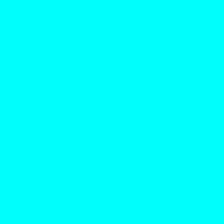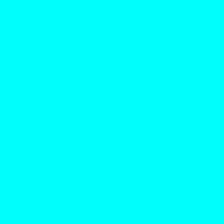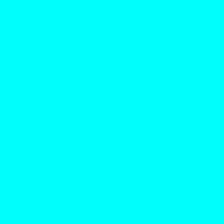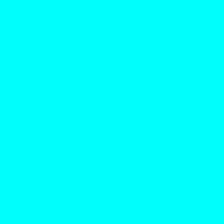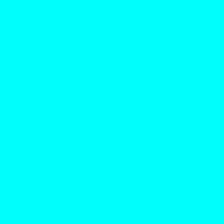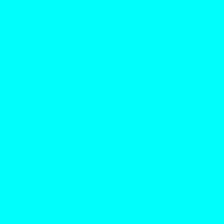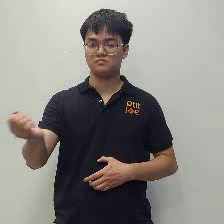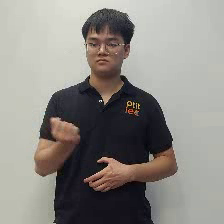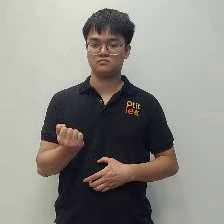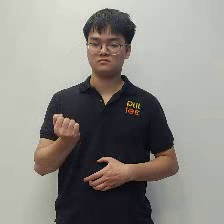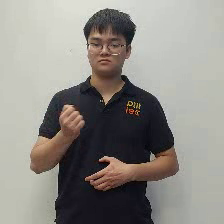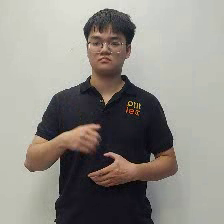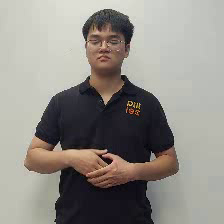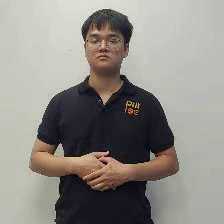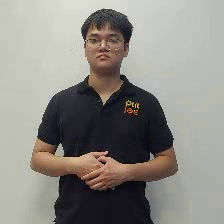Sử dụng